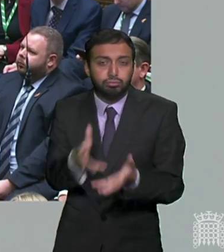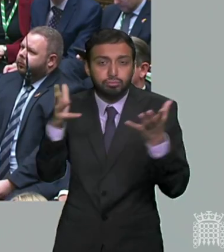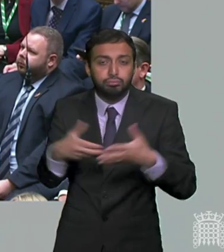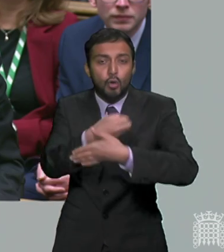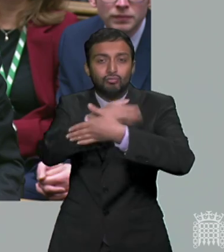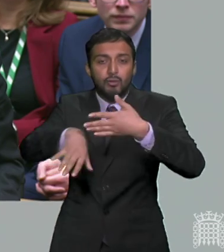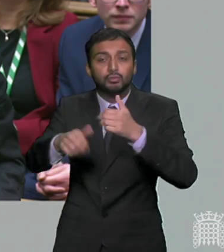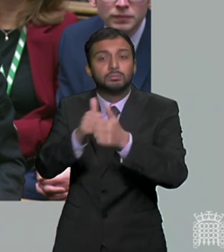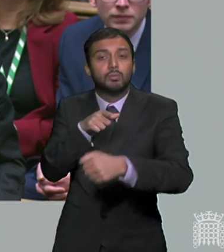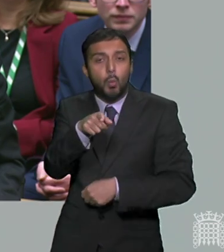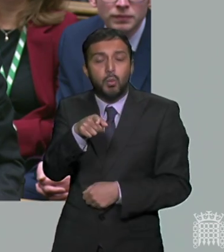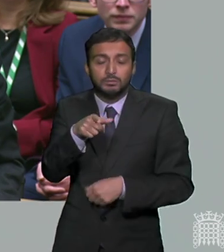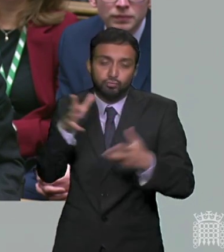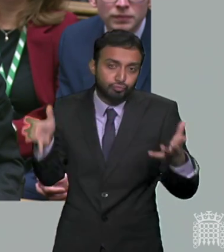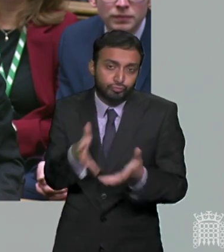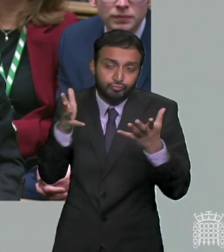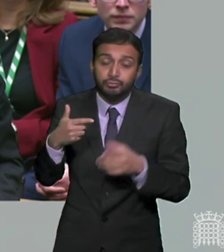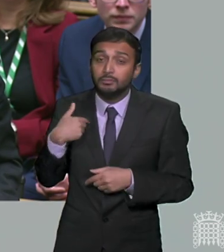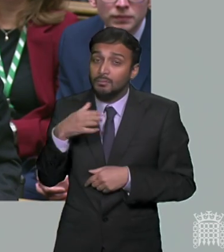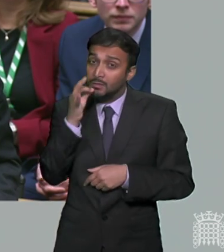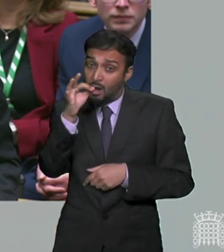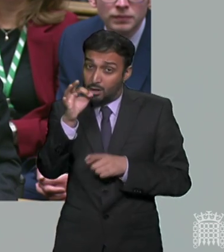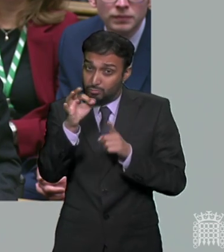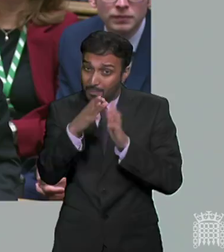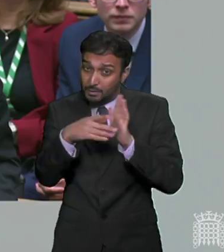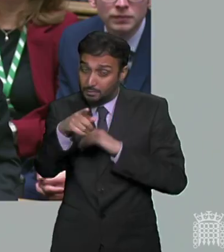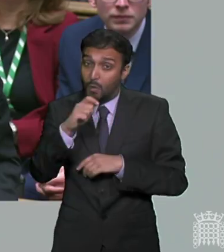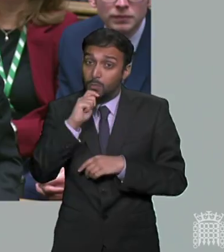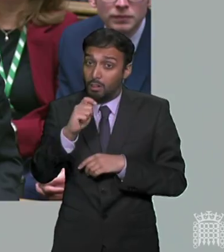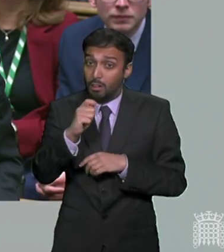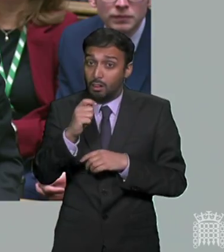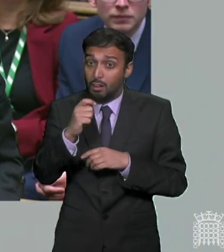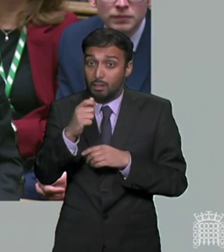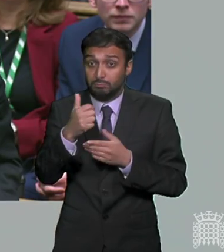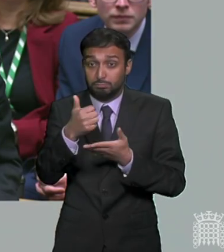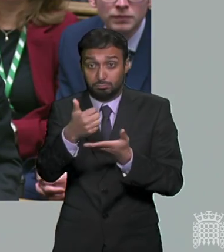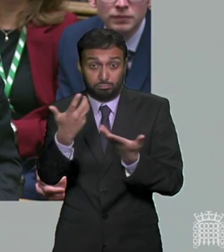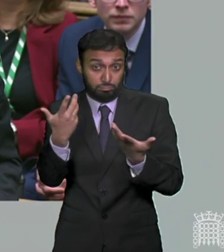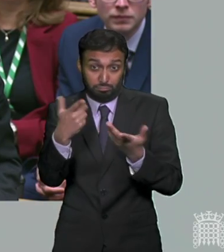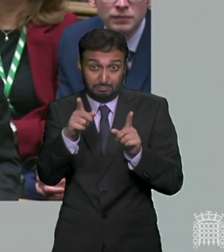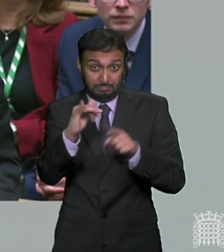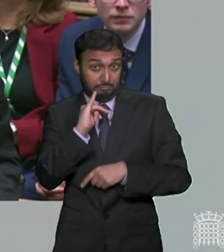Will the Prime Minister join me in thanking those volunteers for their incredible work?